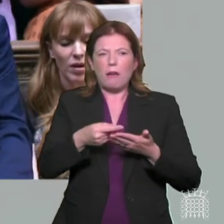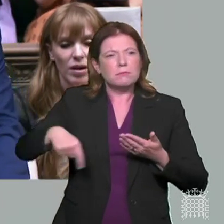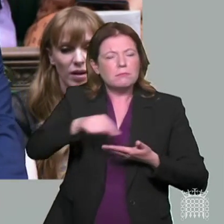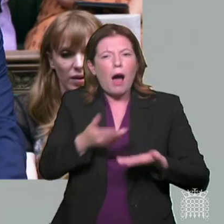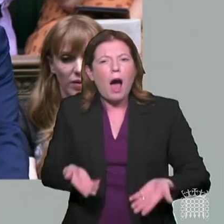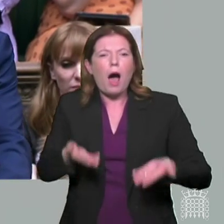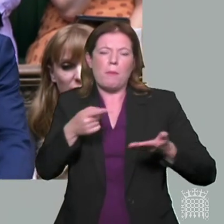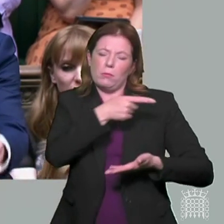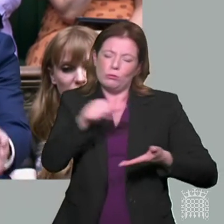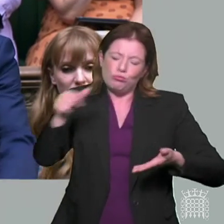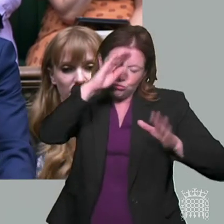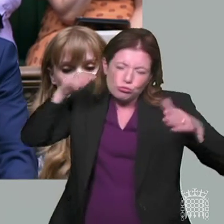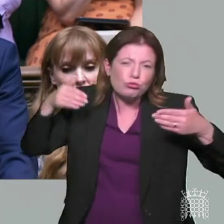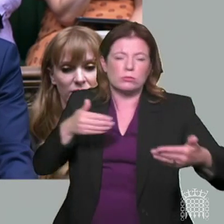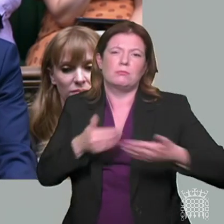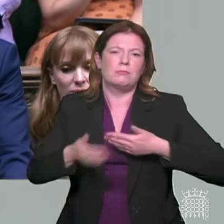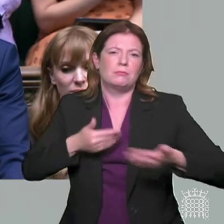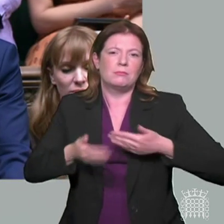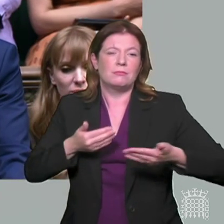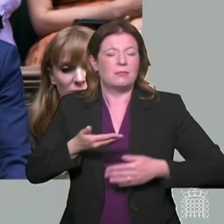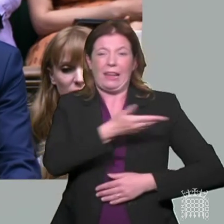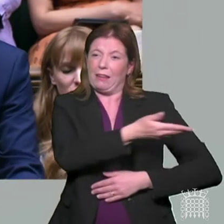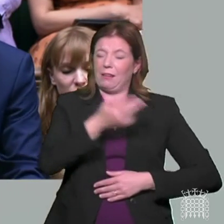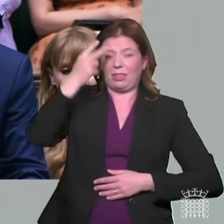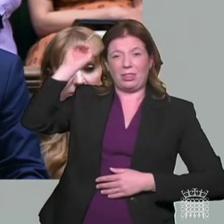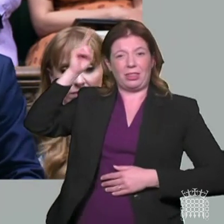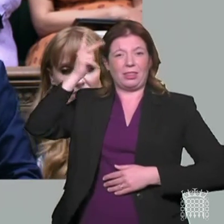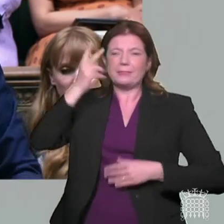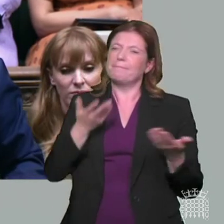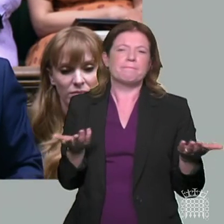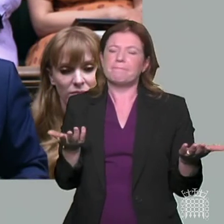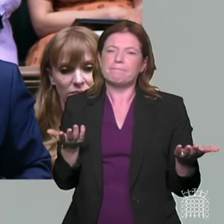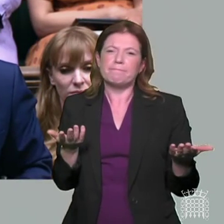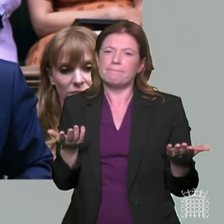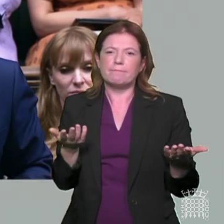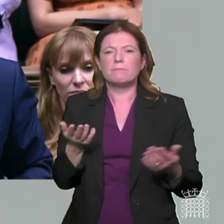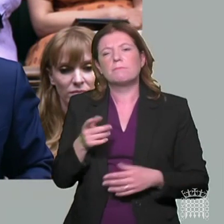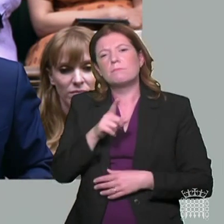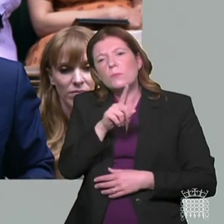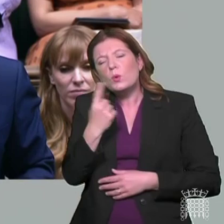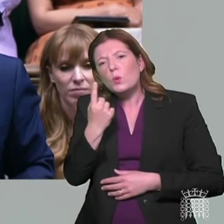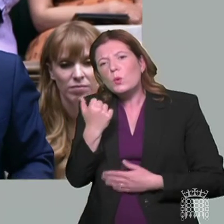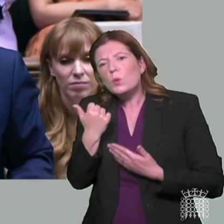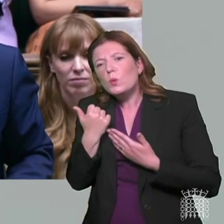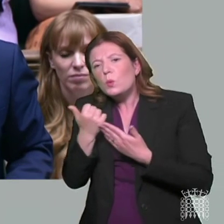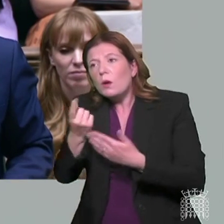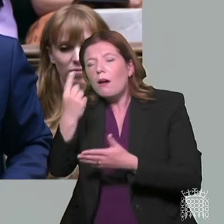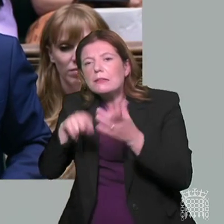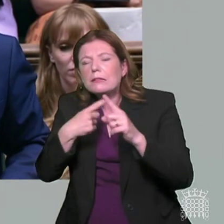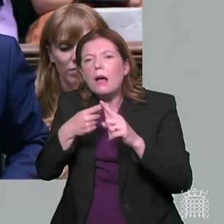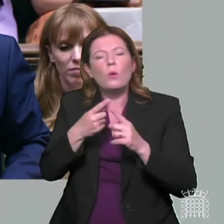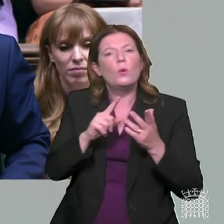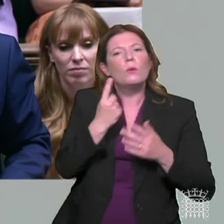Clearly, he just cannot make his mind up, so let us have a look at who is for this and who is against it.